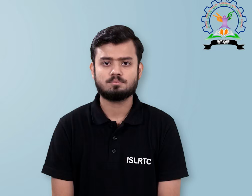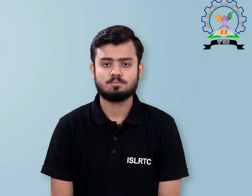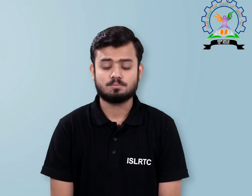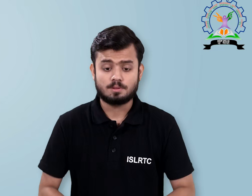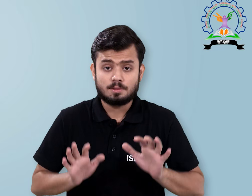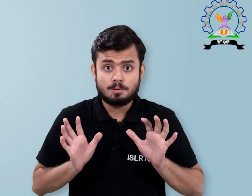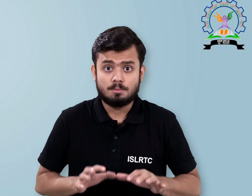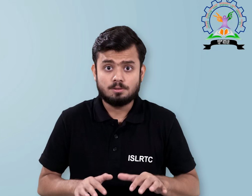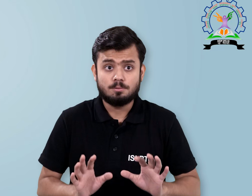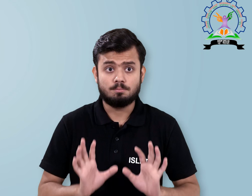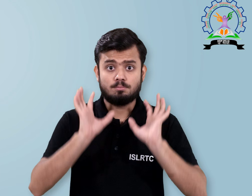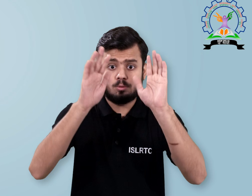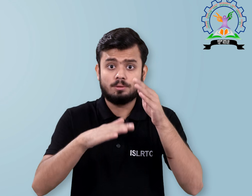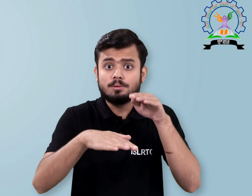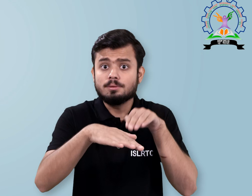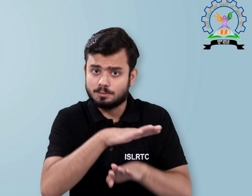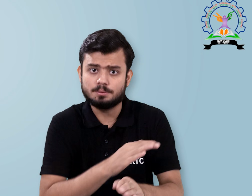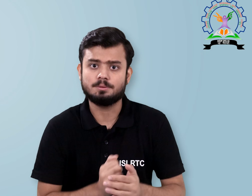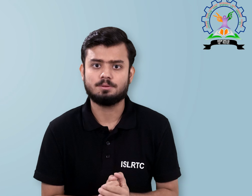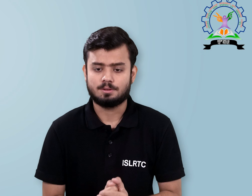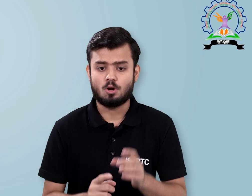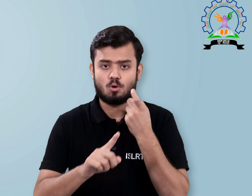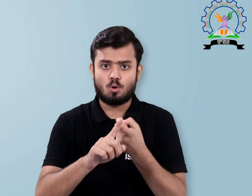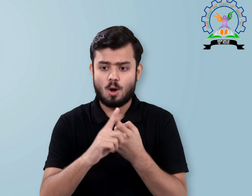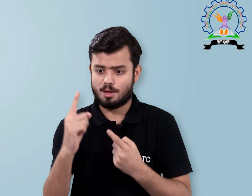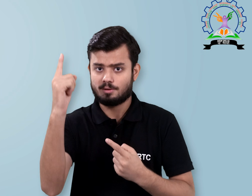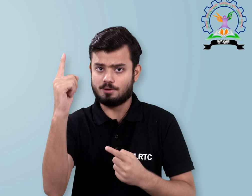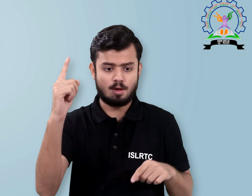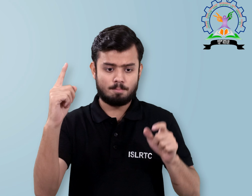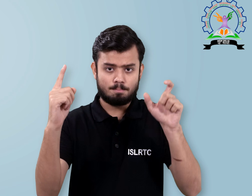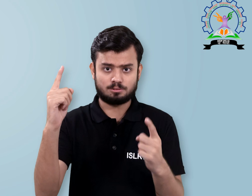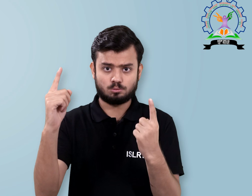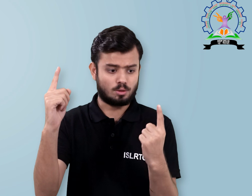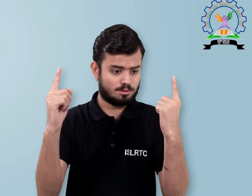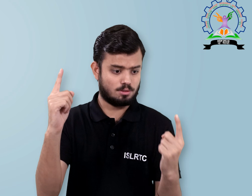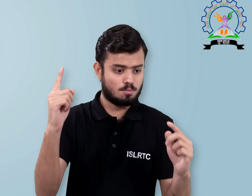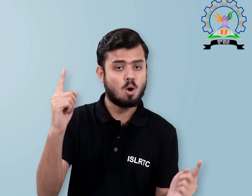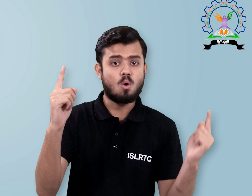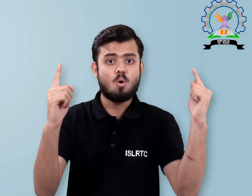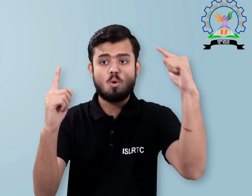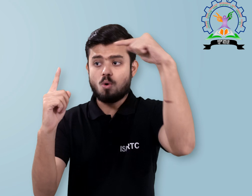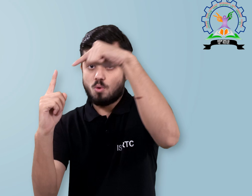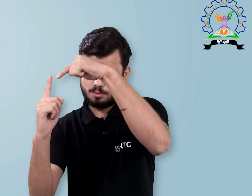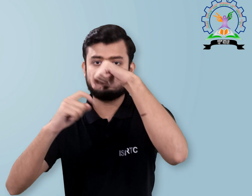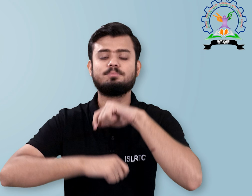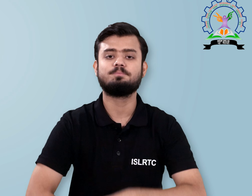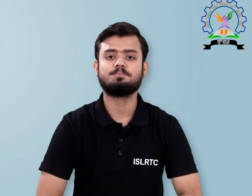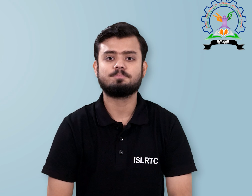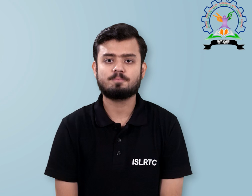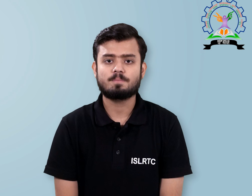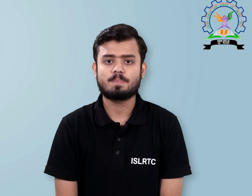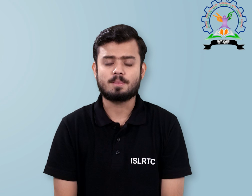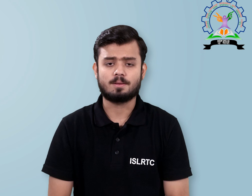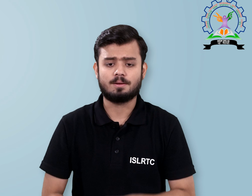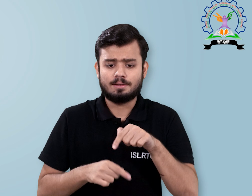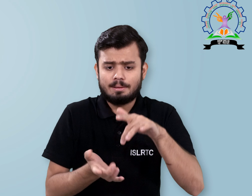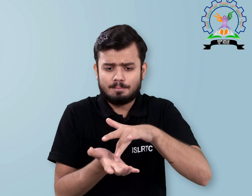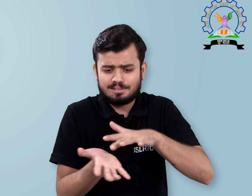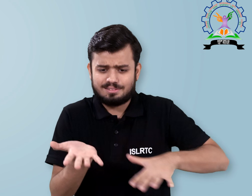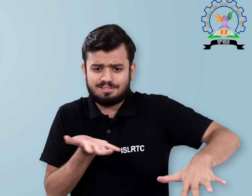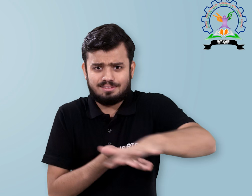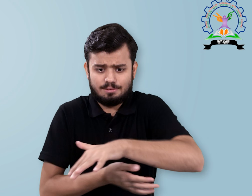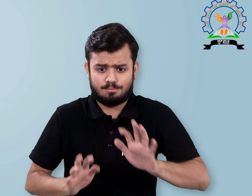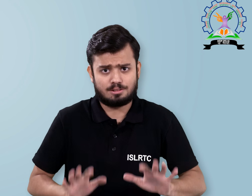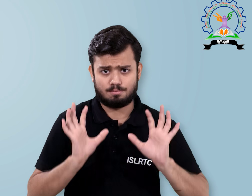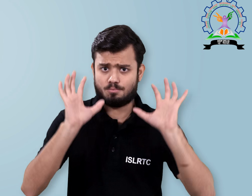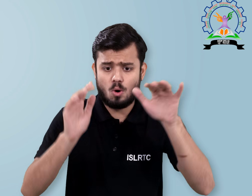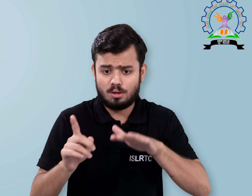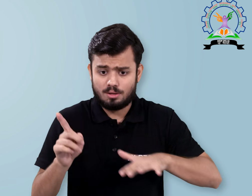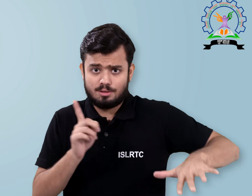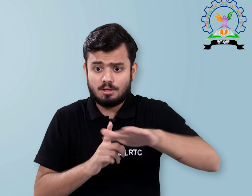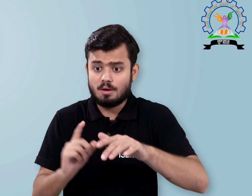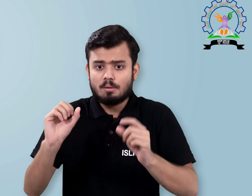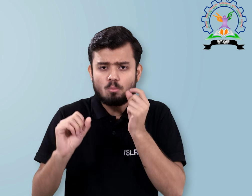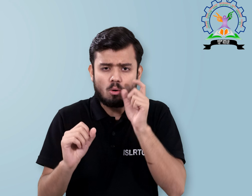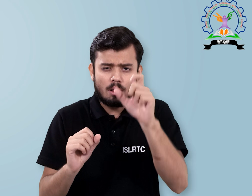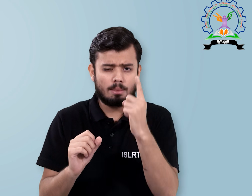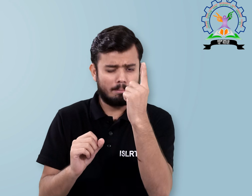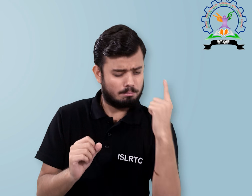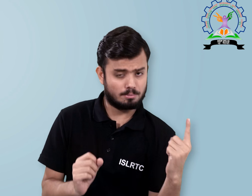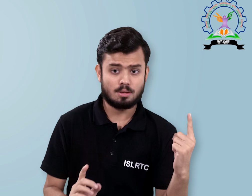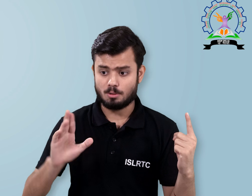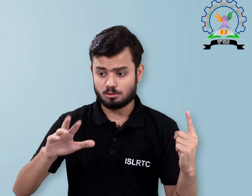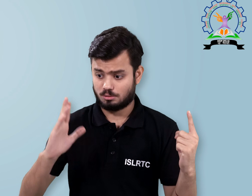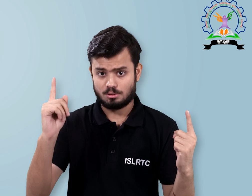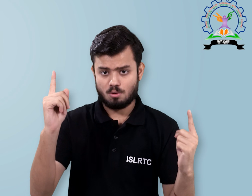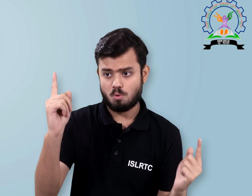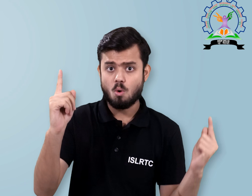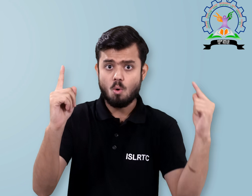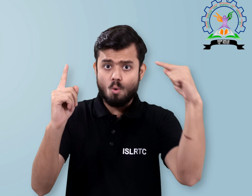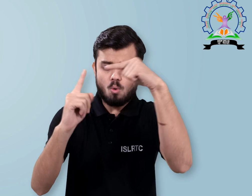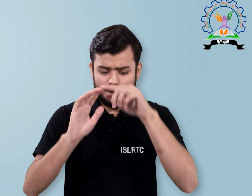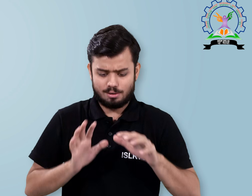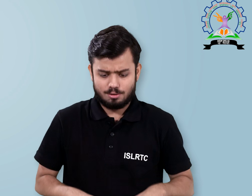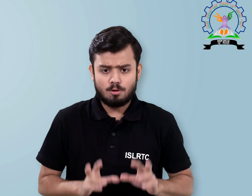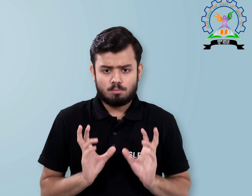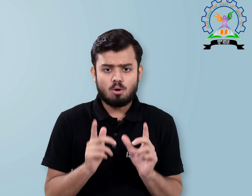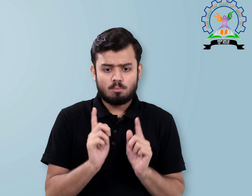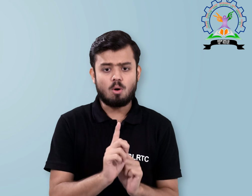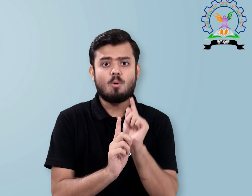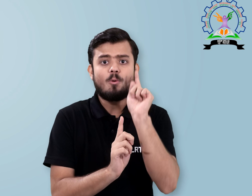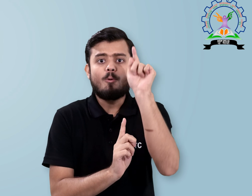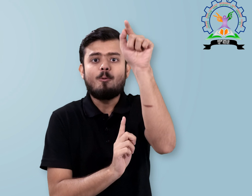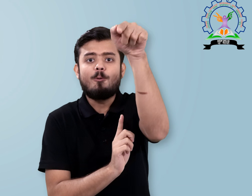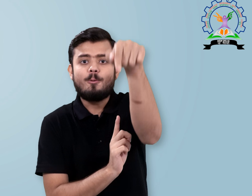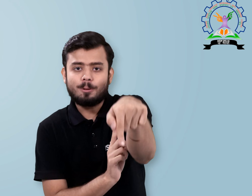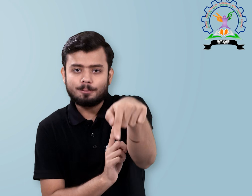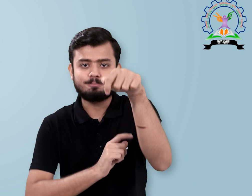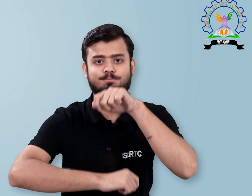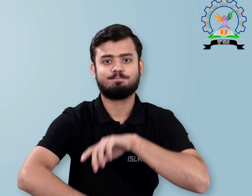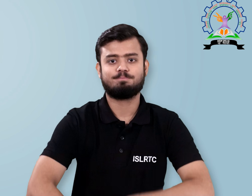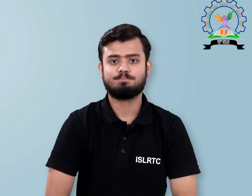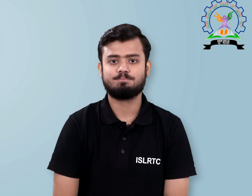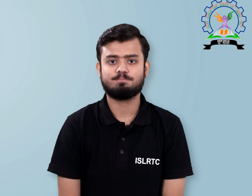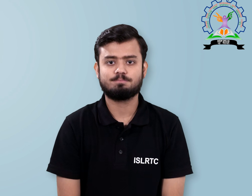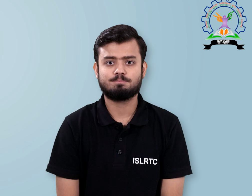Free Throw In basketball, a free throw is an unopposed shot taken from behind the free-throw line to score points.